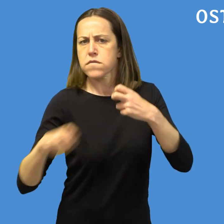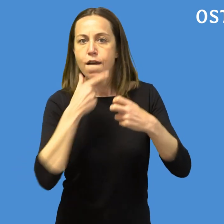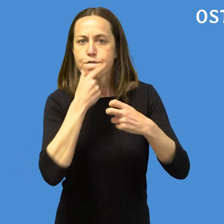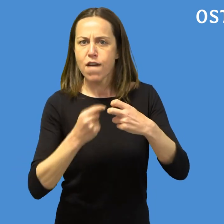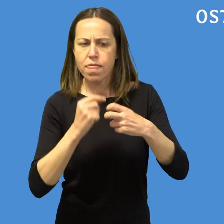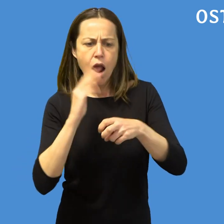fácil